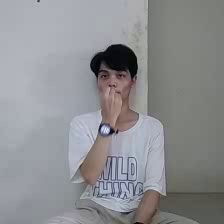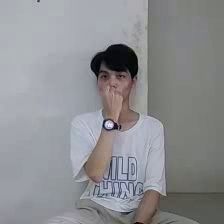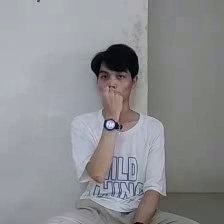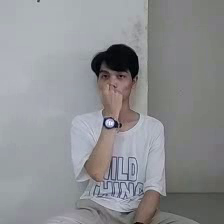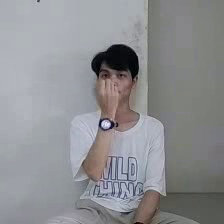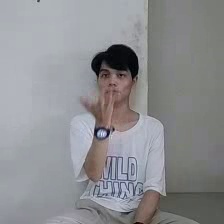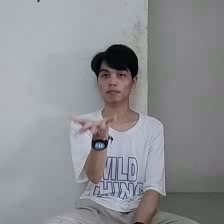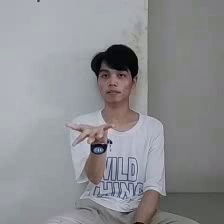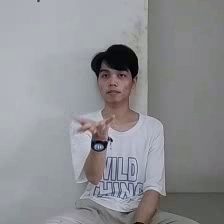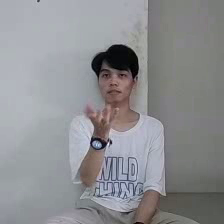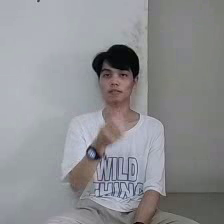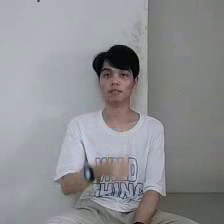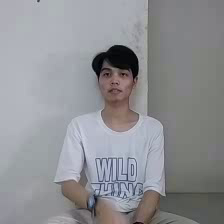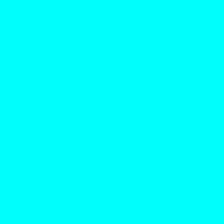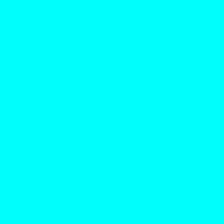Cảm ơn